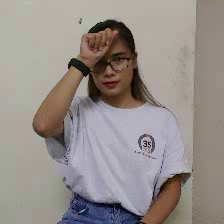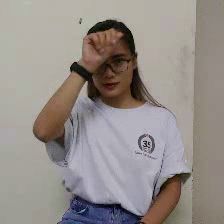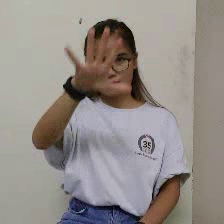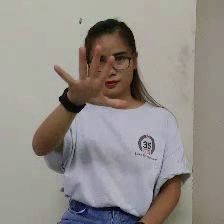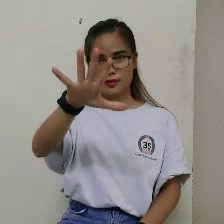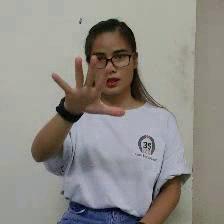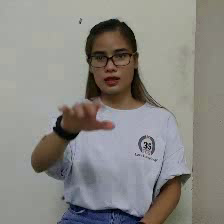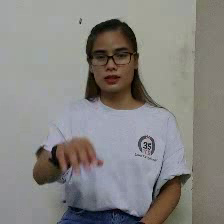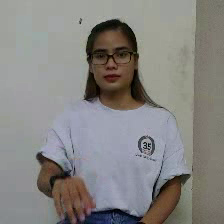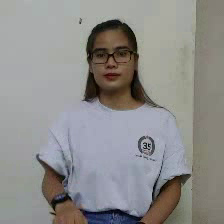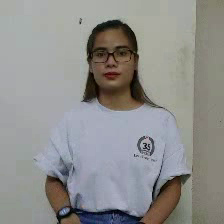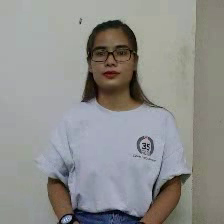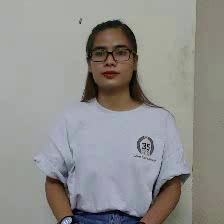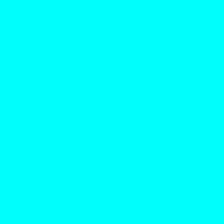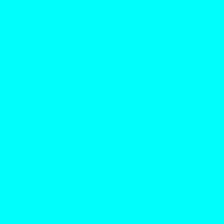Dạy dỗ